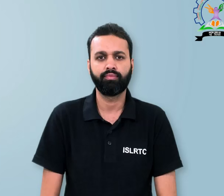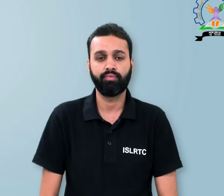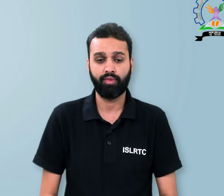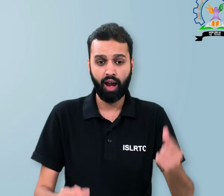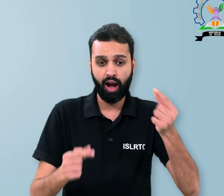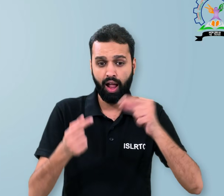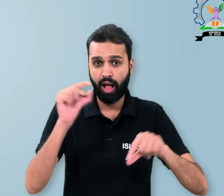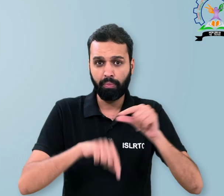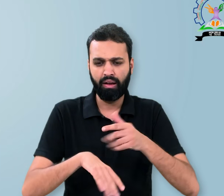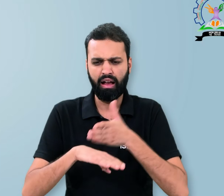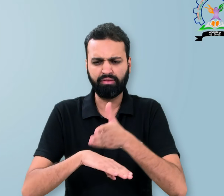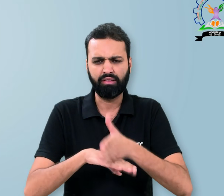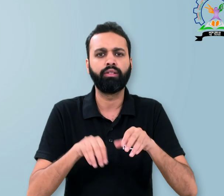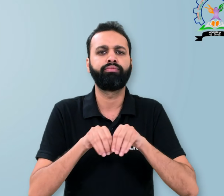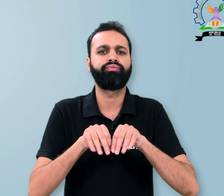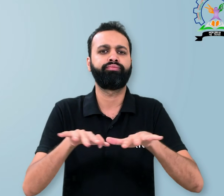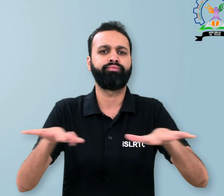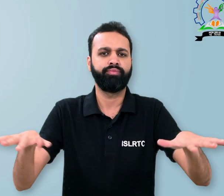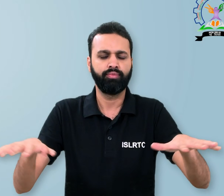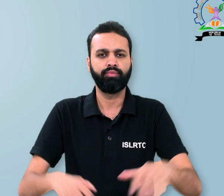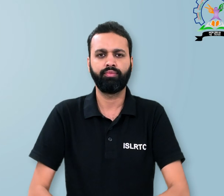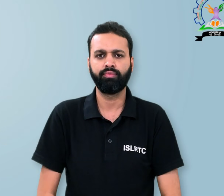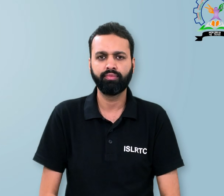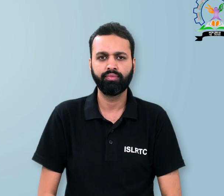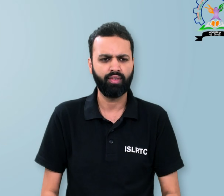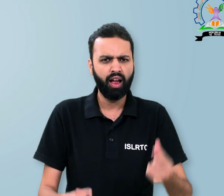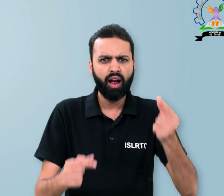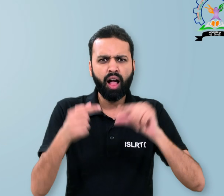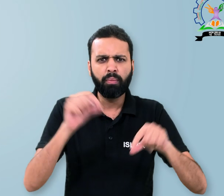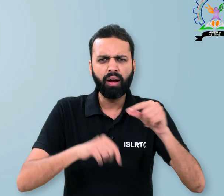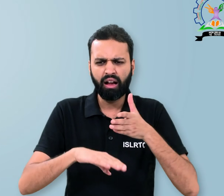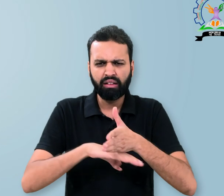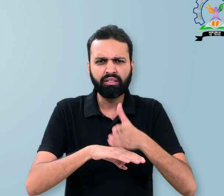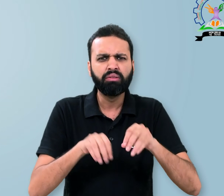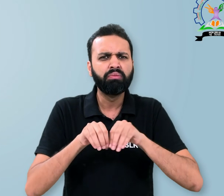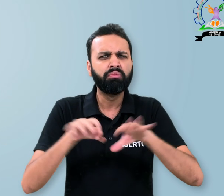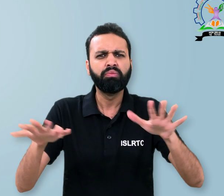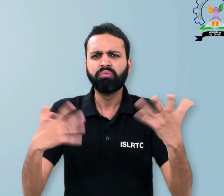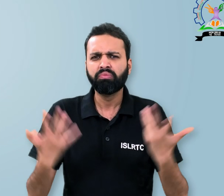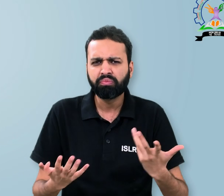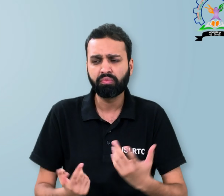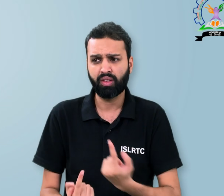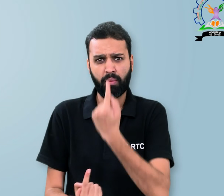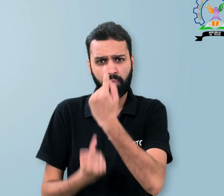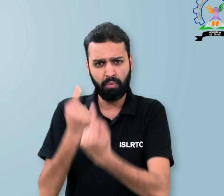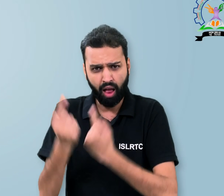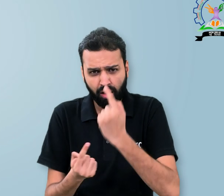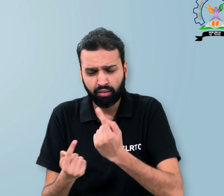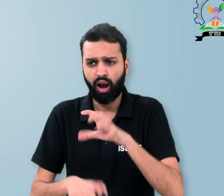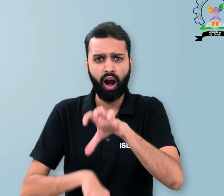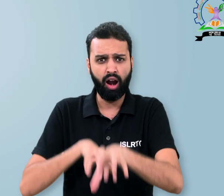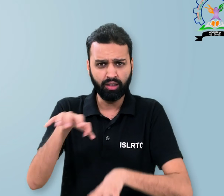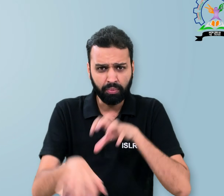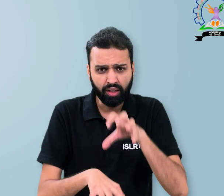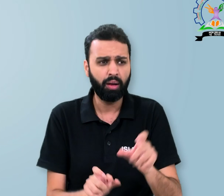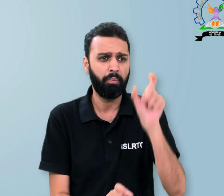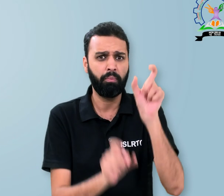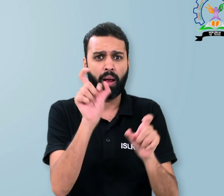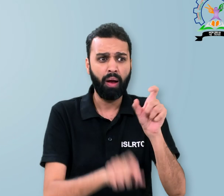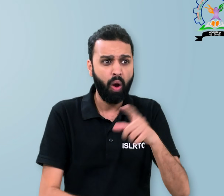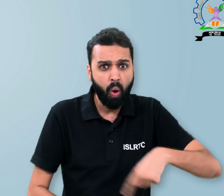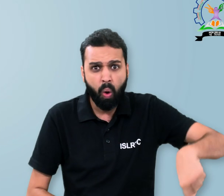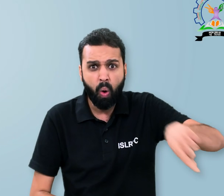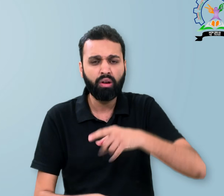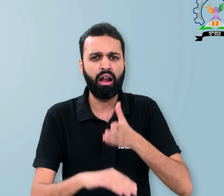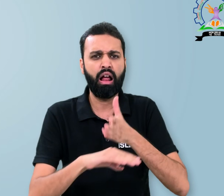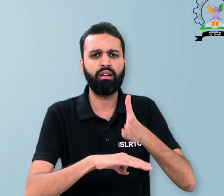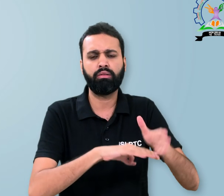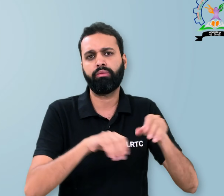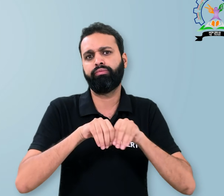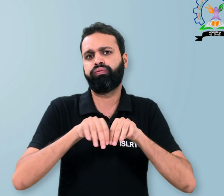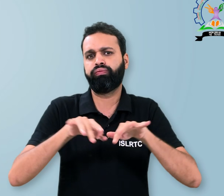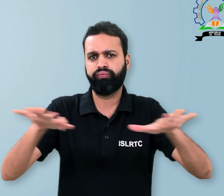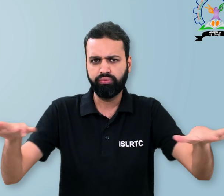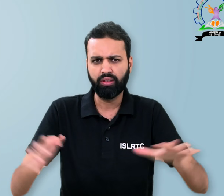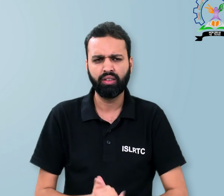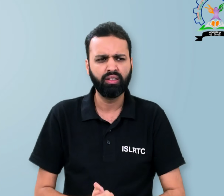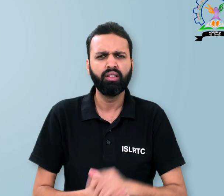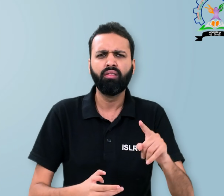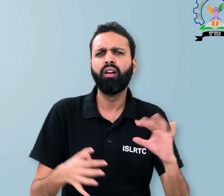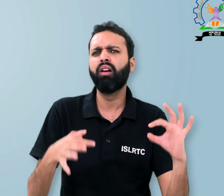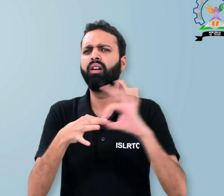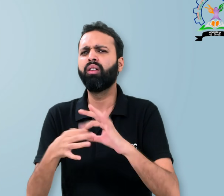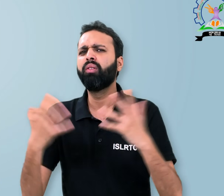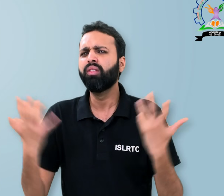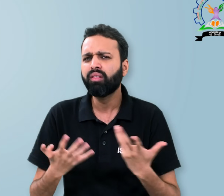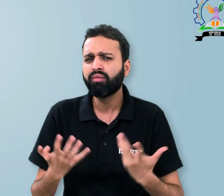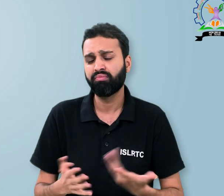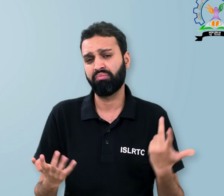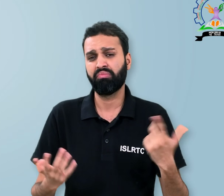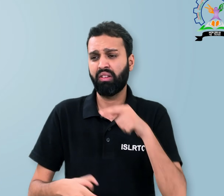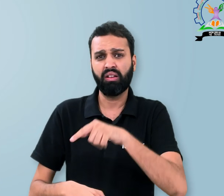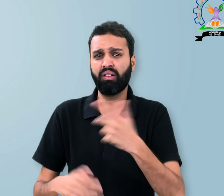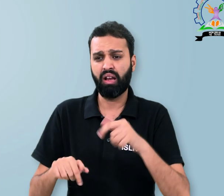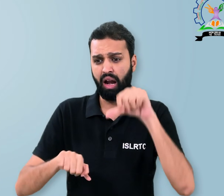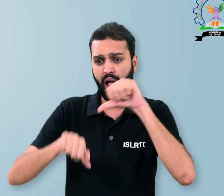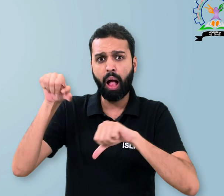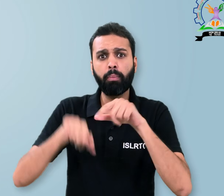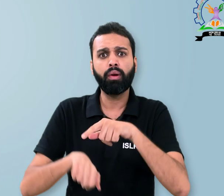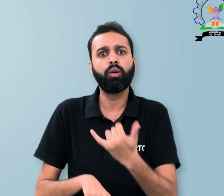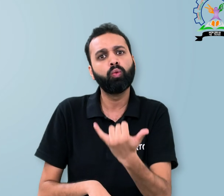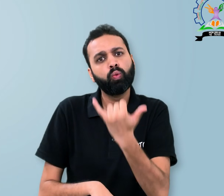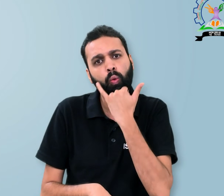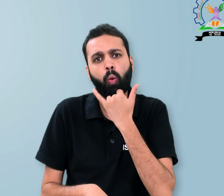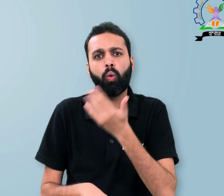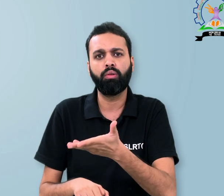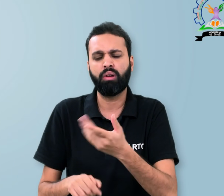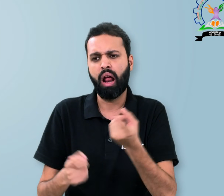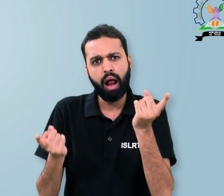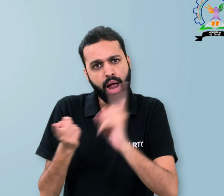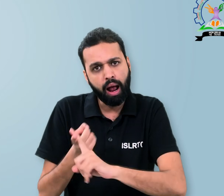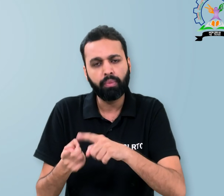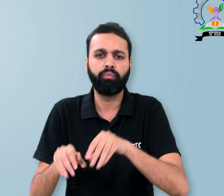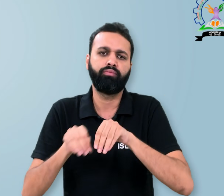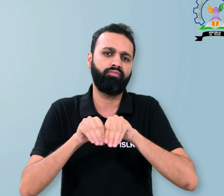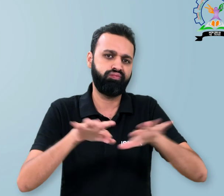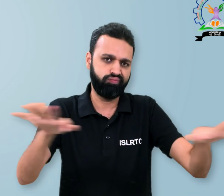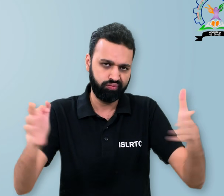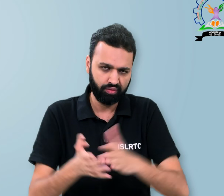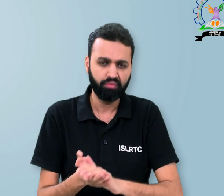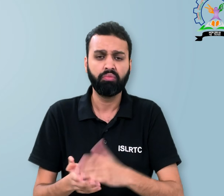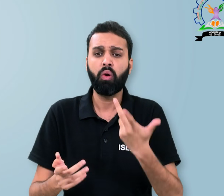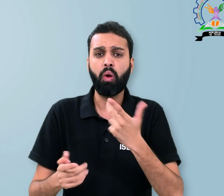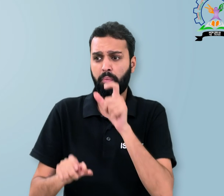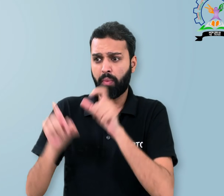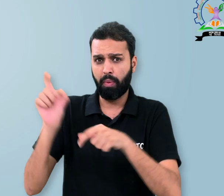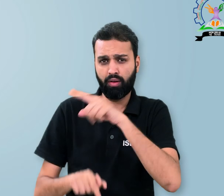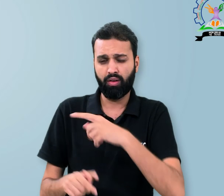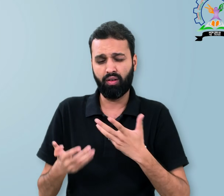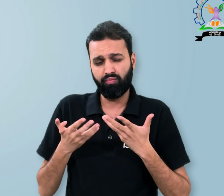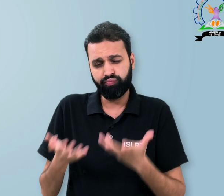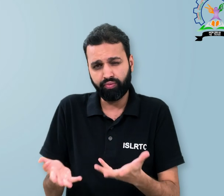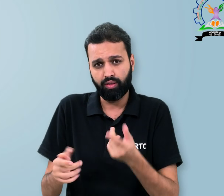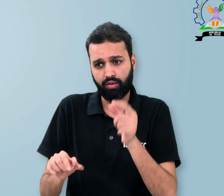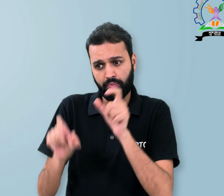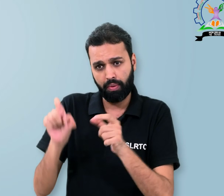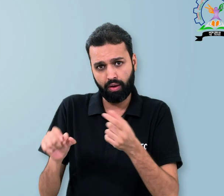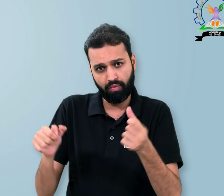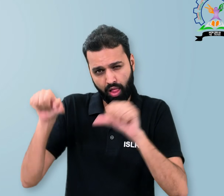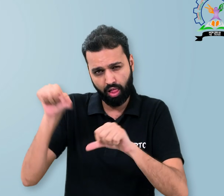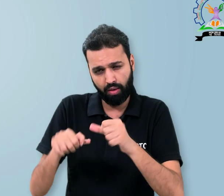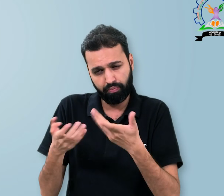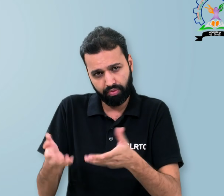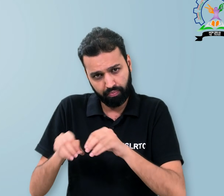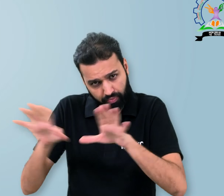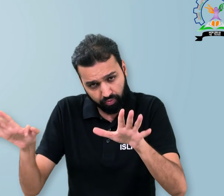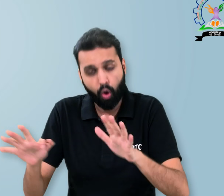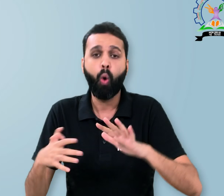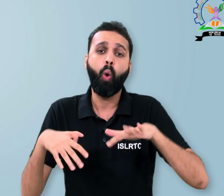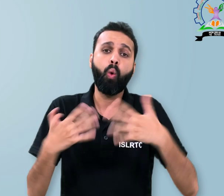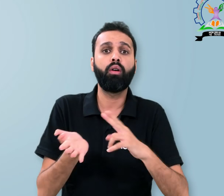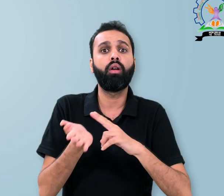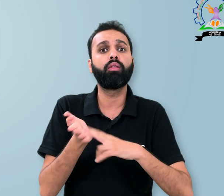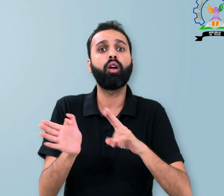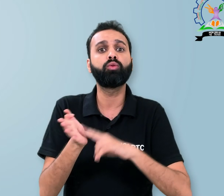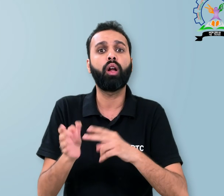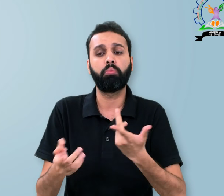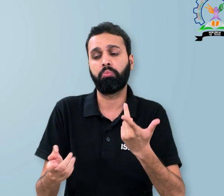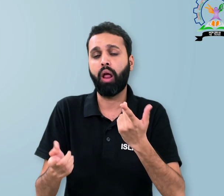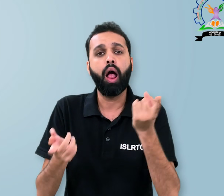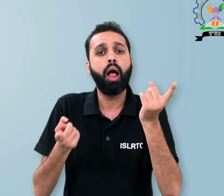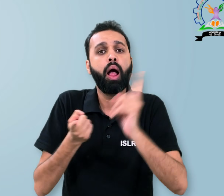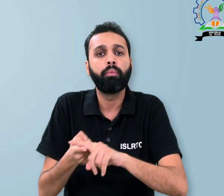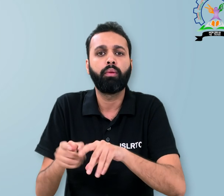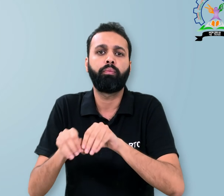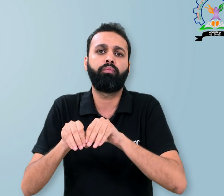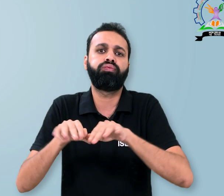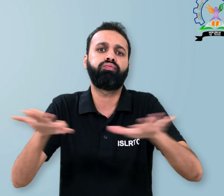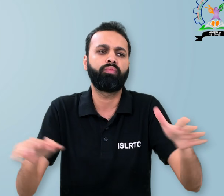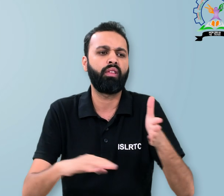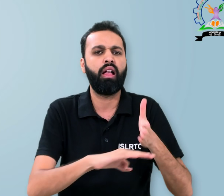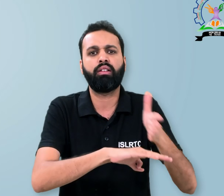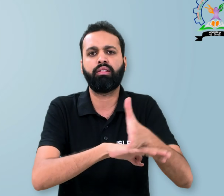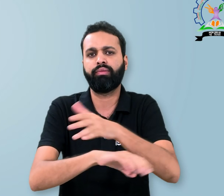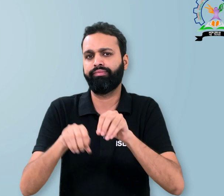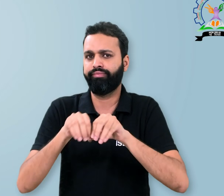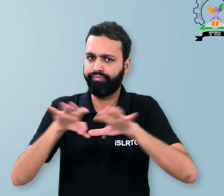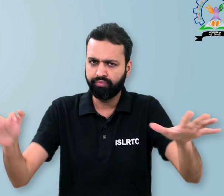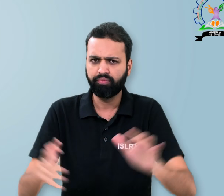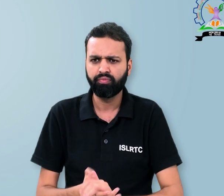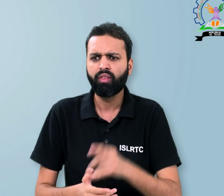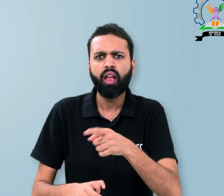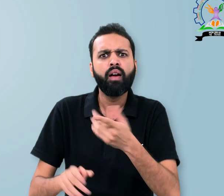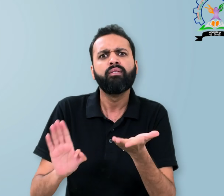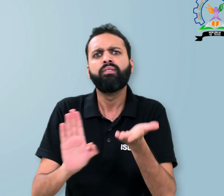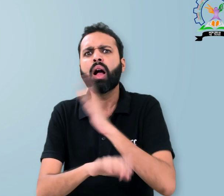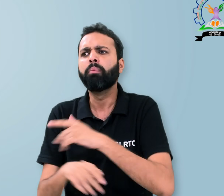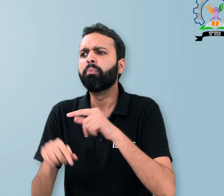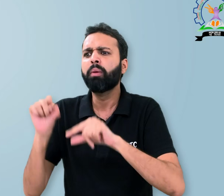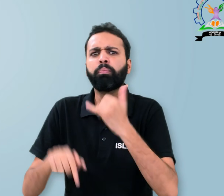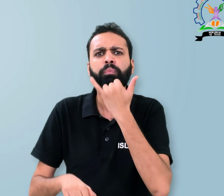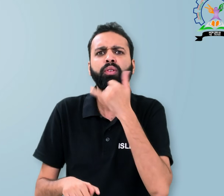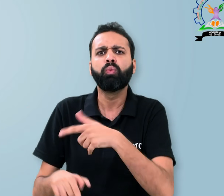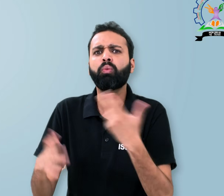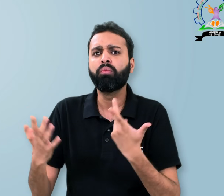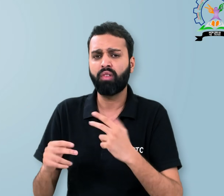Chemical Contamination Chemical contaminants are chemicals toxic to plants, animals and humans. They are chemical substances that have not been intentionally added to food or feed and are undesirable. These substances may be present in food as a result of various stages of its production, processing or transport.